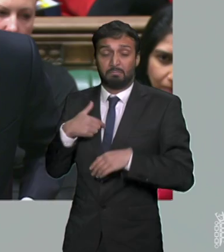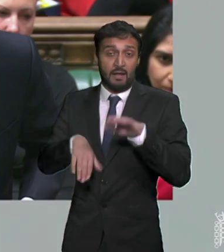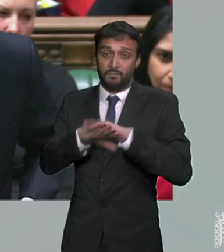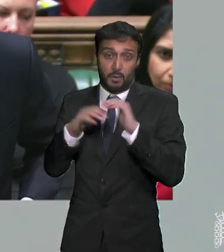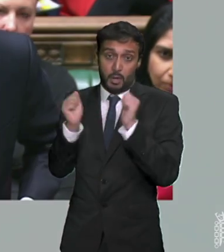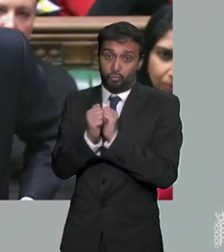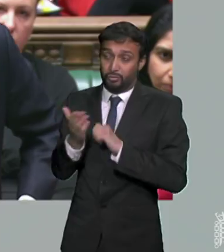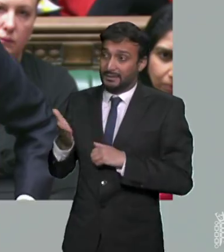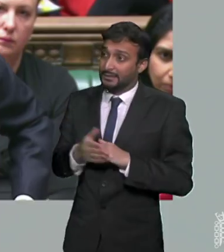I completely agree with my honourable Friend.